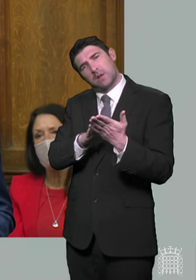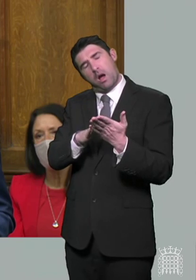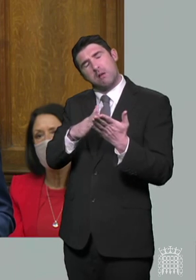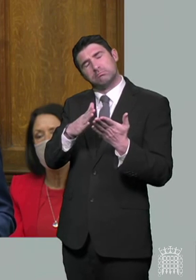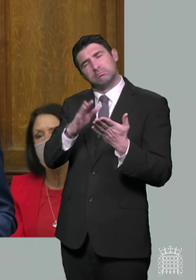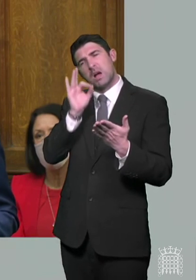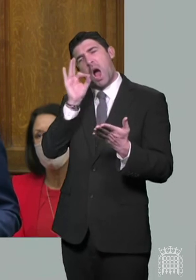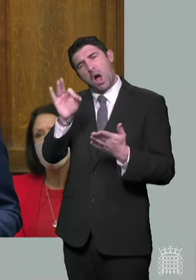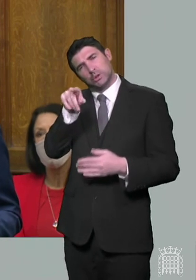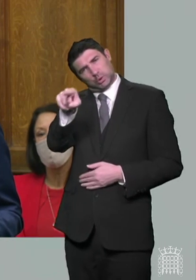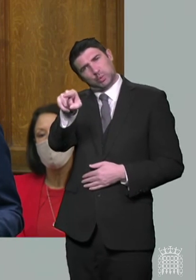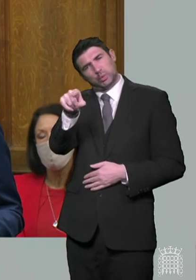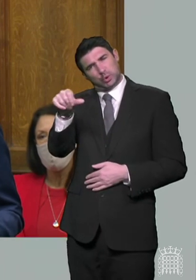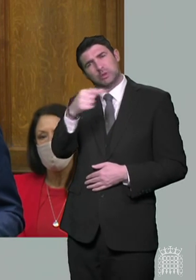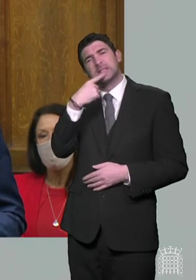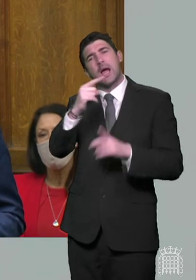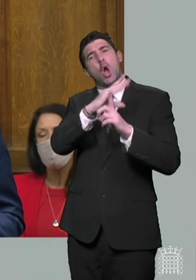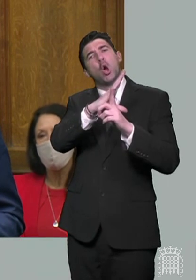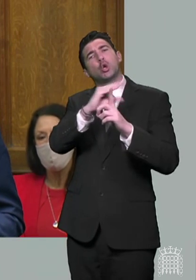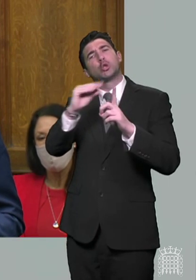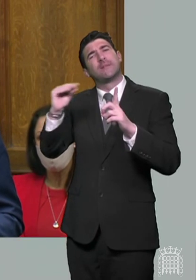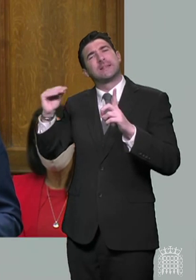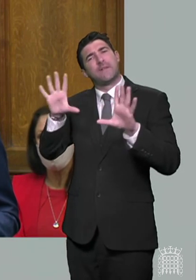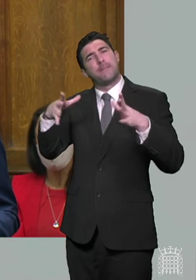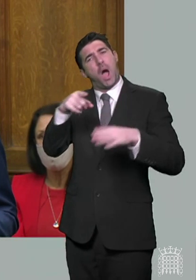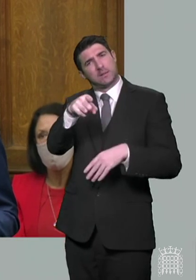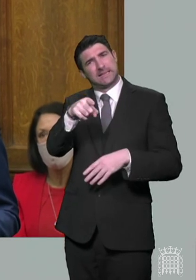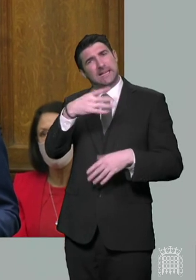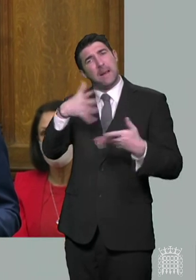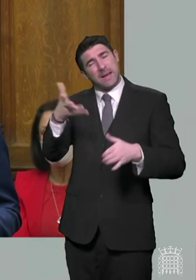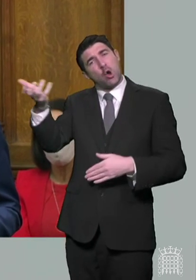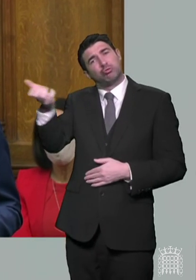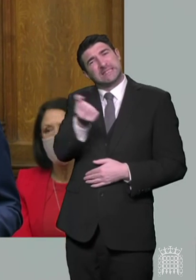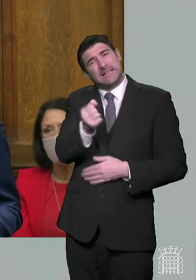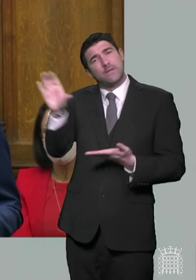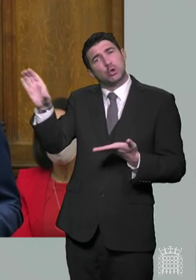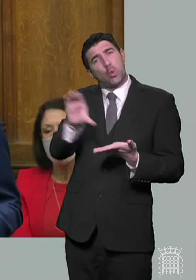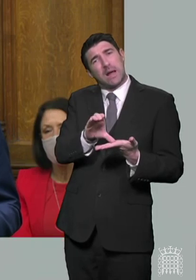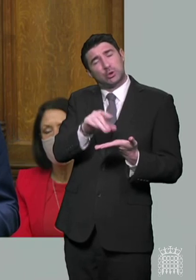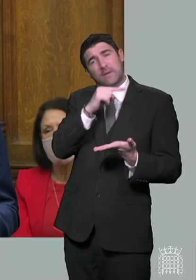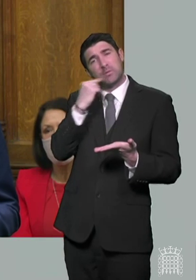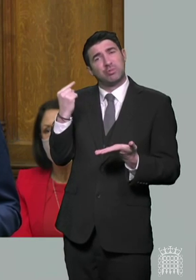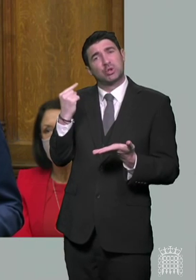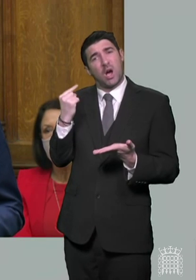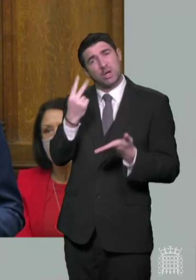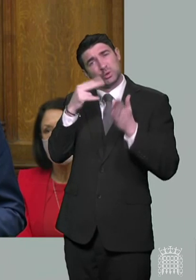the Conservative party to give to Ukrainian humanitarian causes the £2 million it has accepted from Lubov Chernukhin?